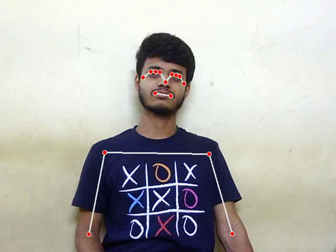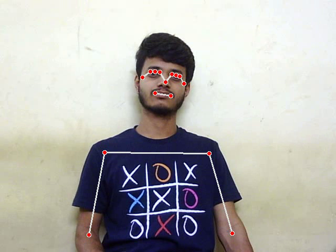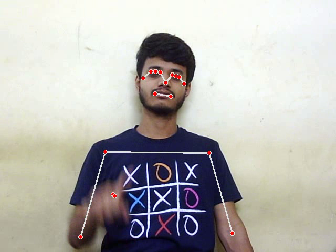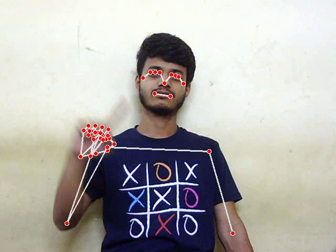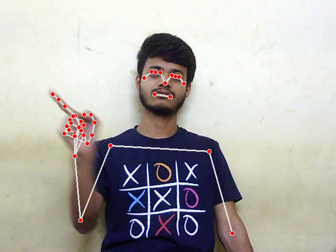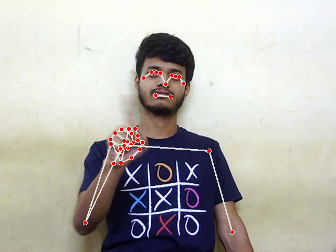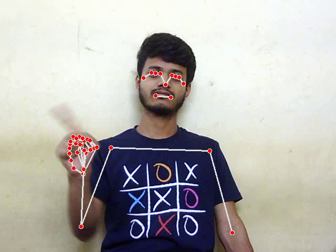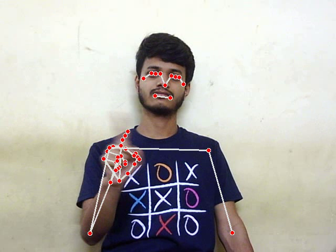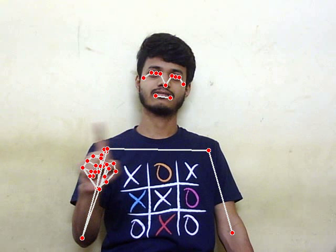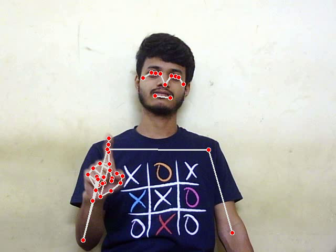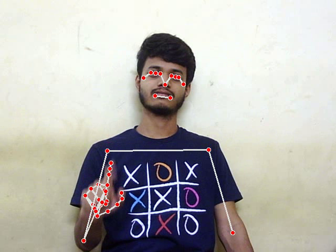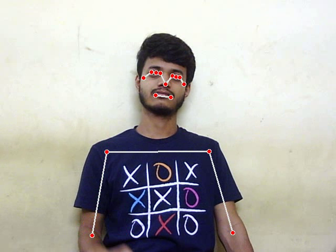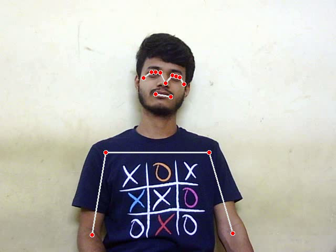where